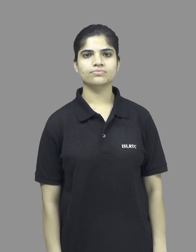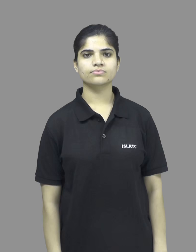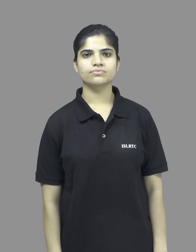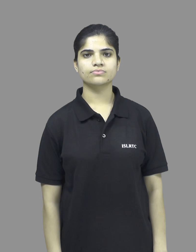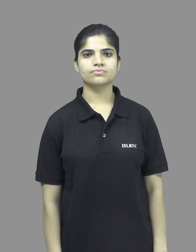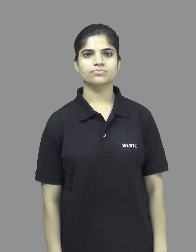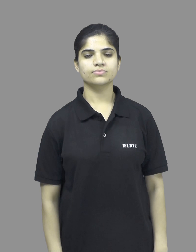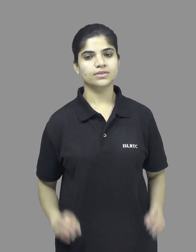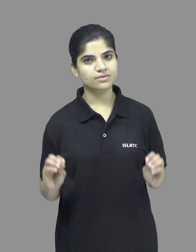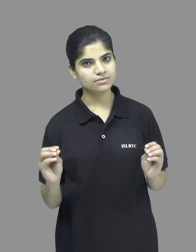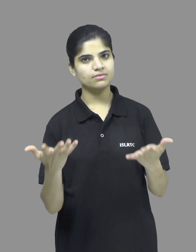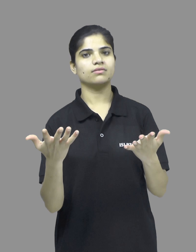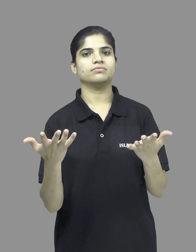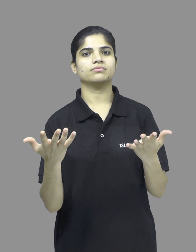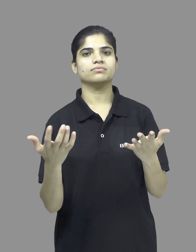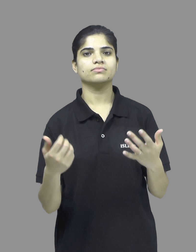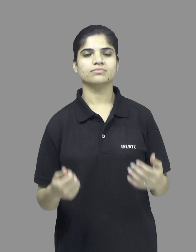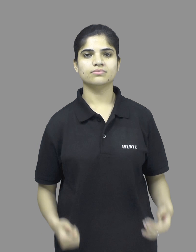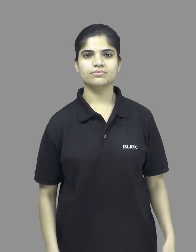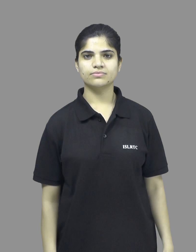Start Begin